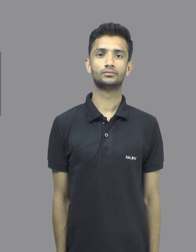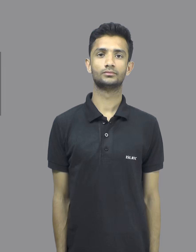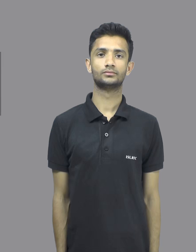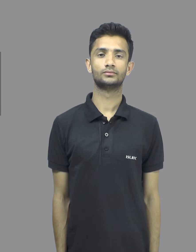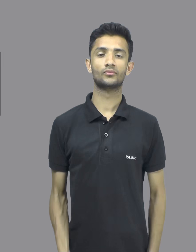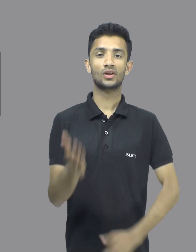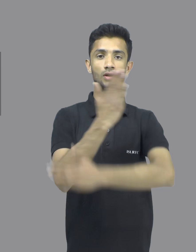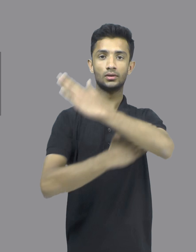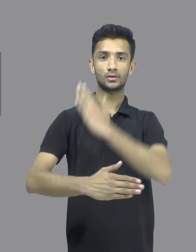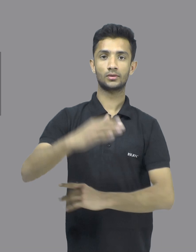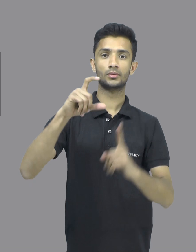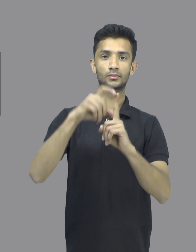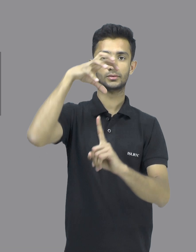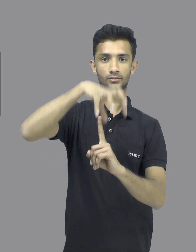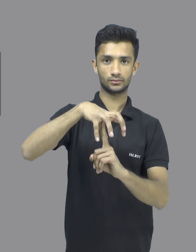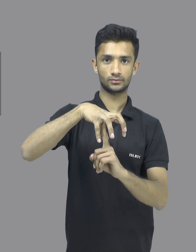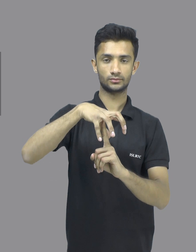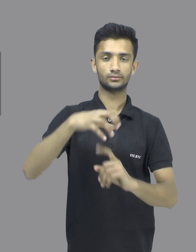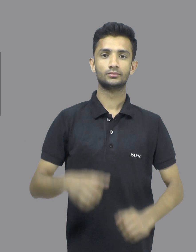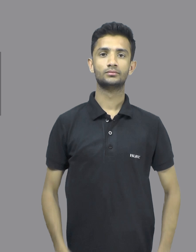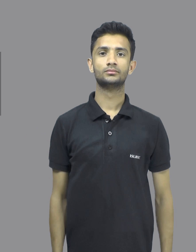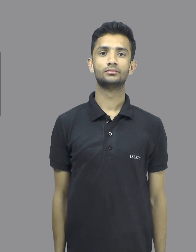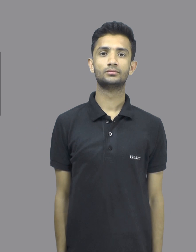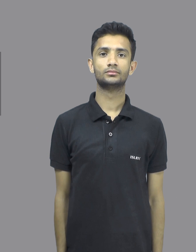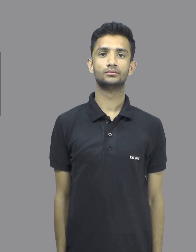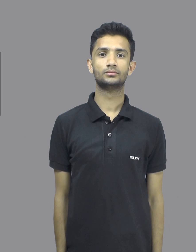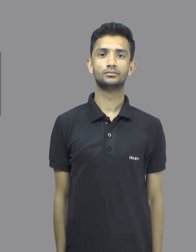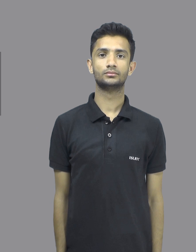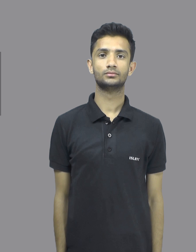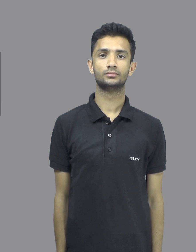Department of Empowerment of Persons With Disabilities (Depwd)